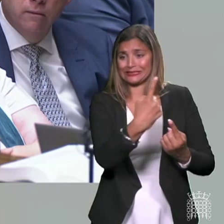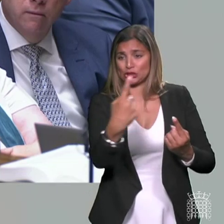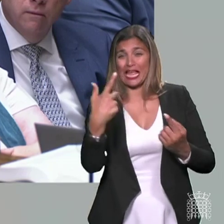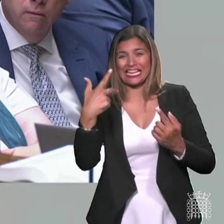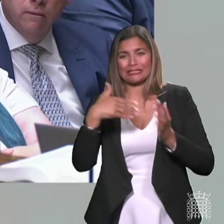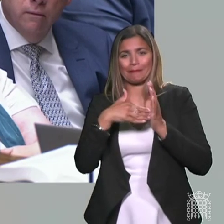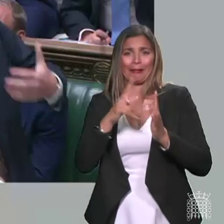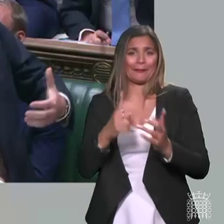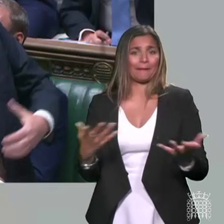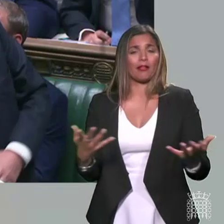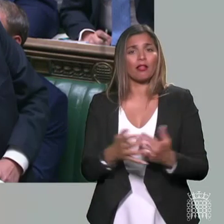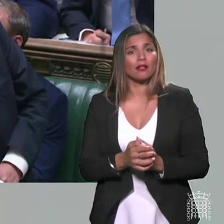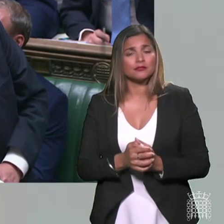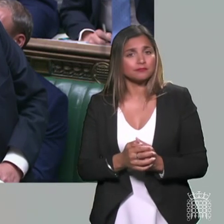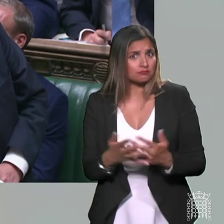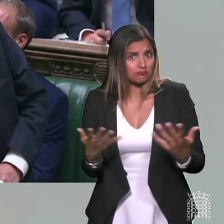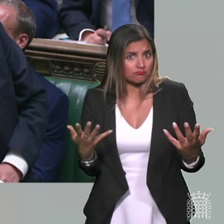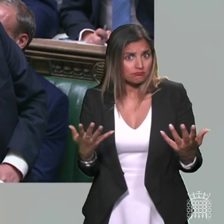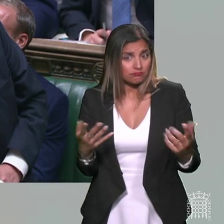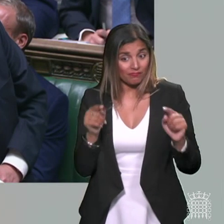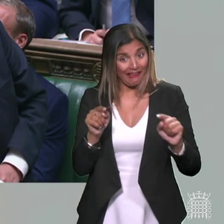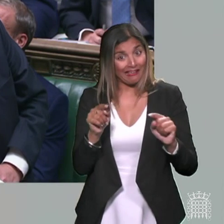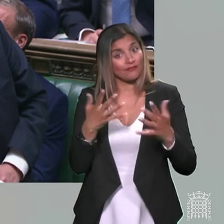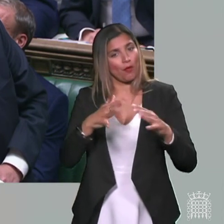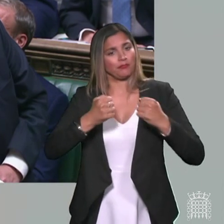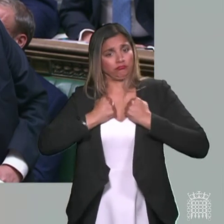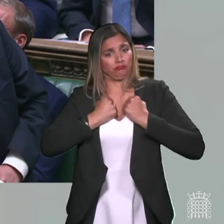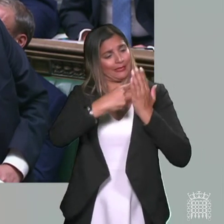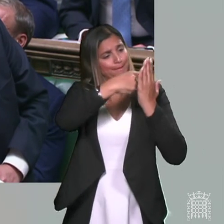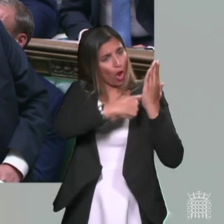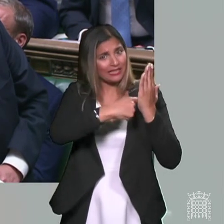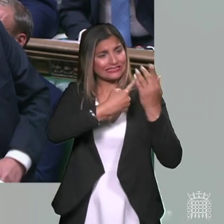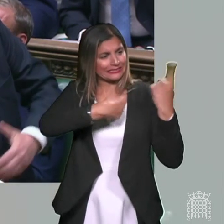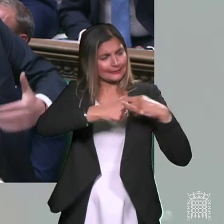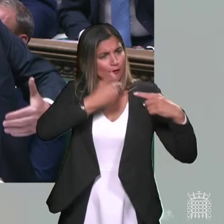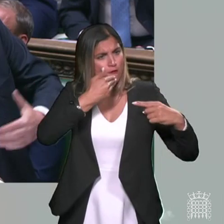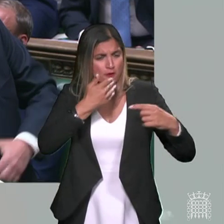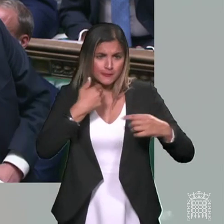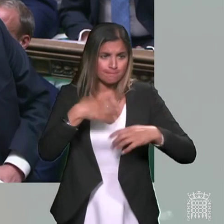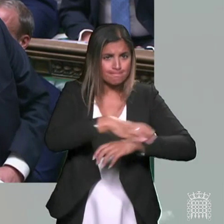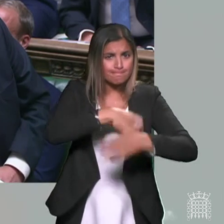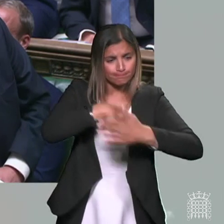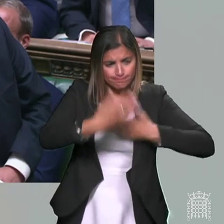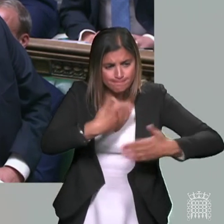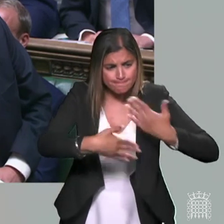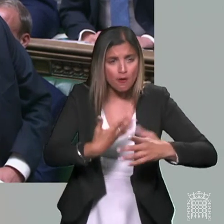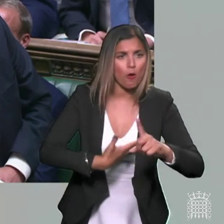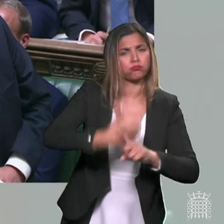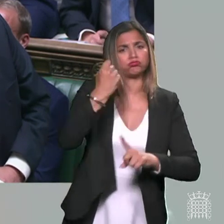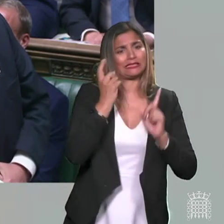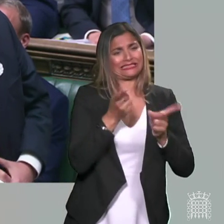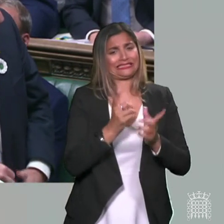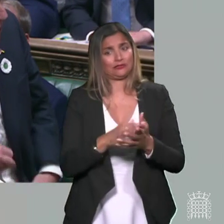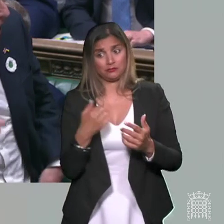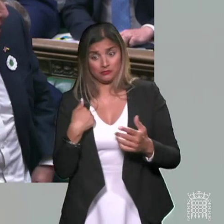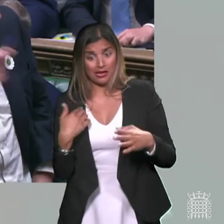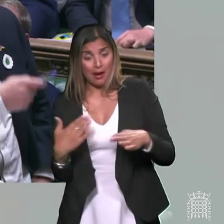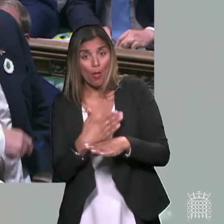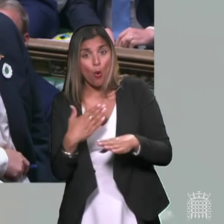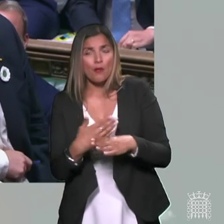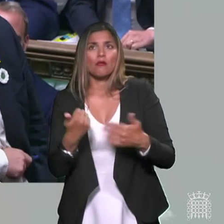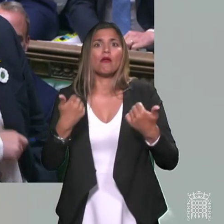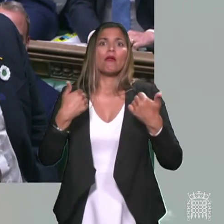Thanks to the policies we have pursued, as I have just told the House, we have unemployment at or near record lows.